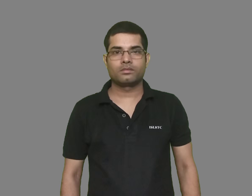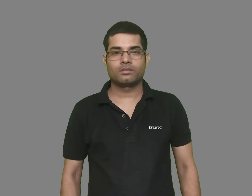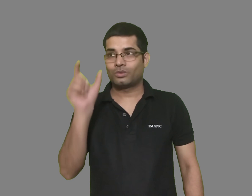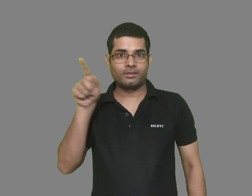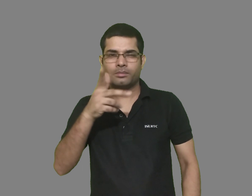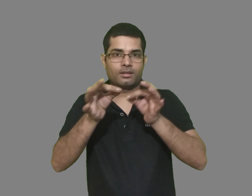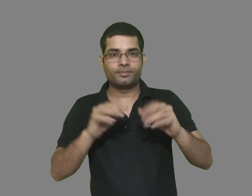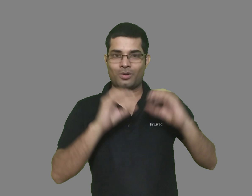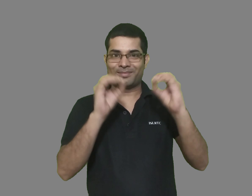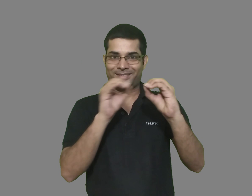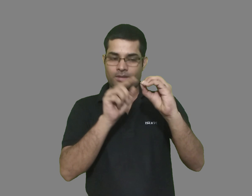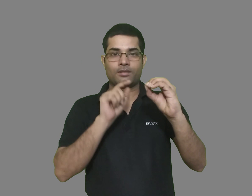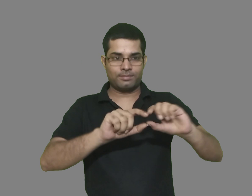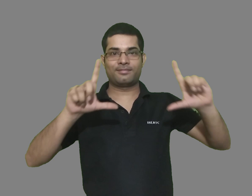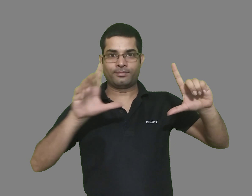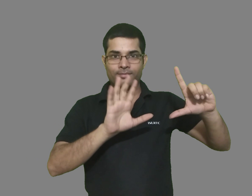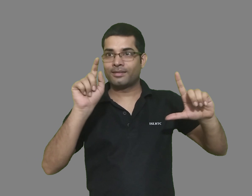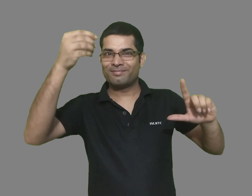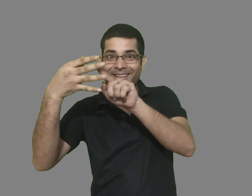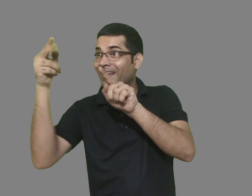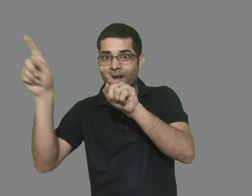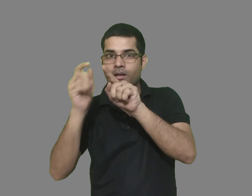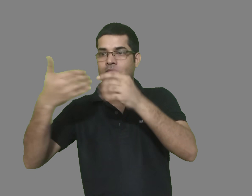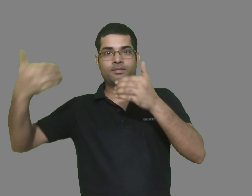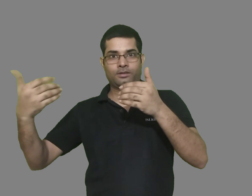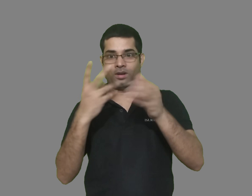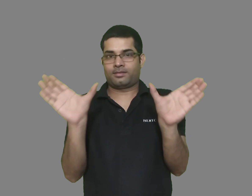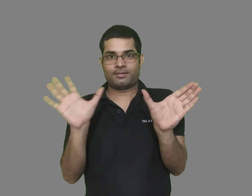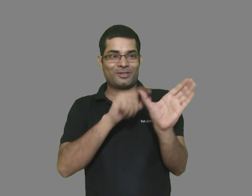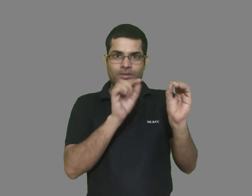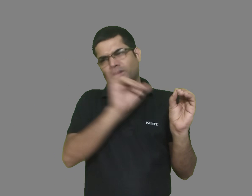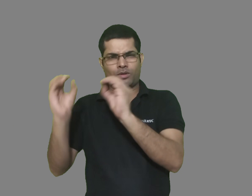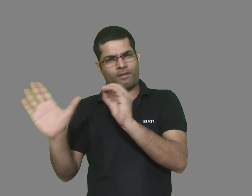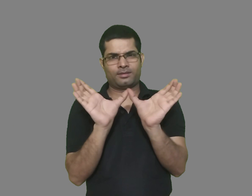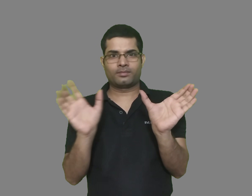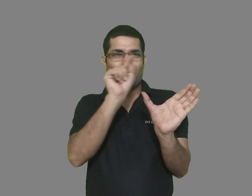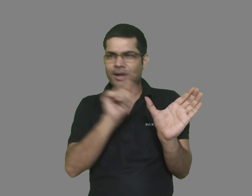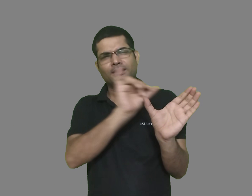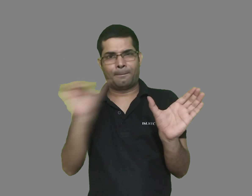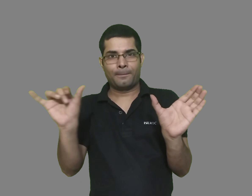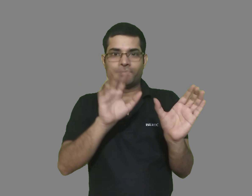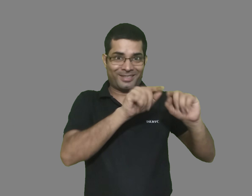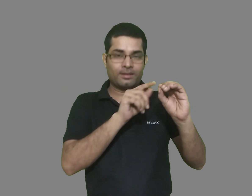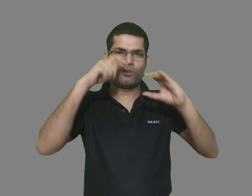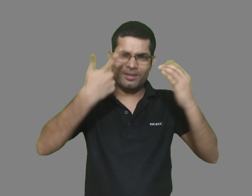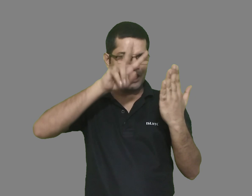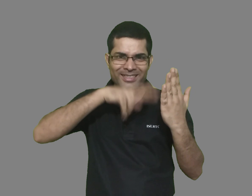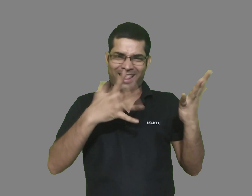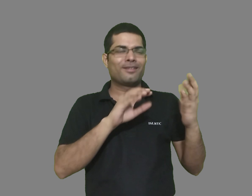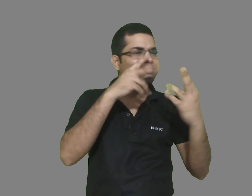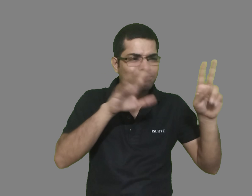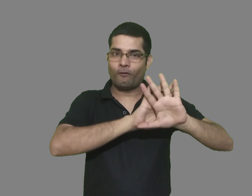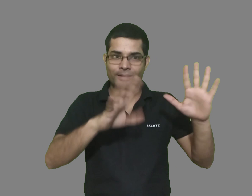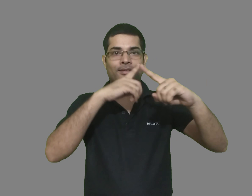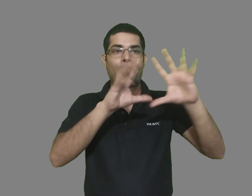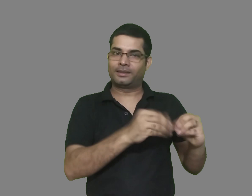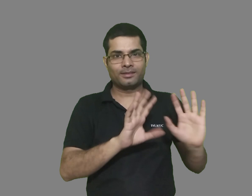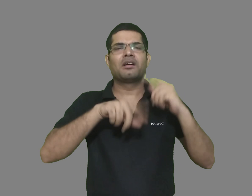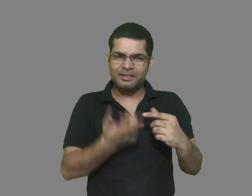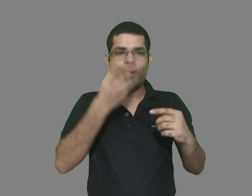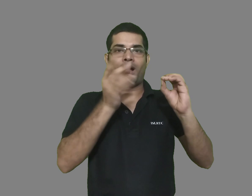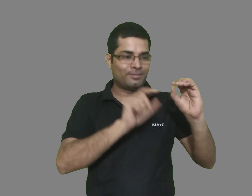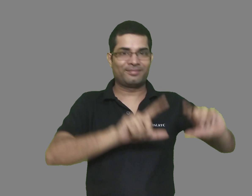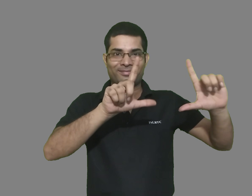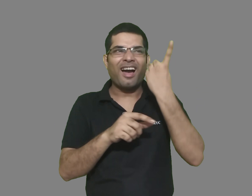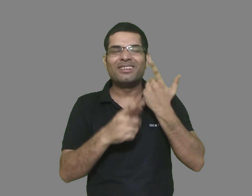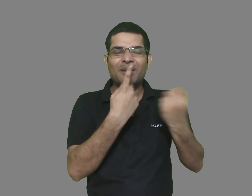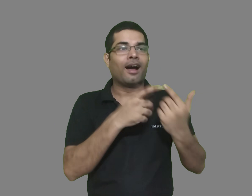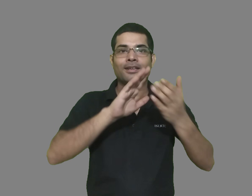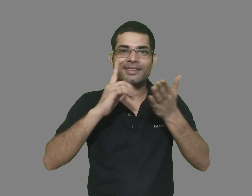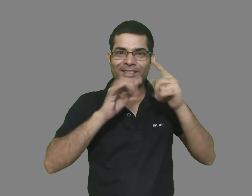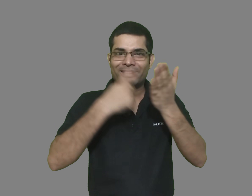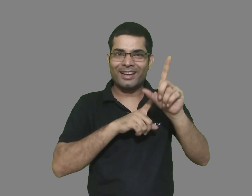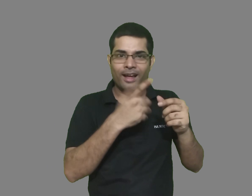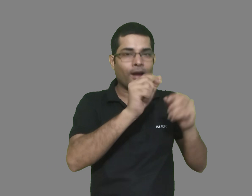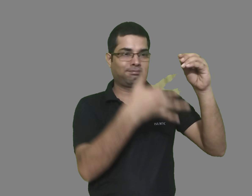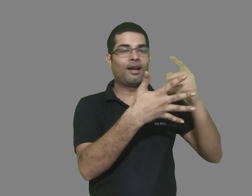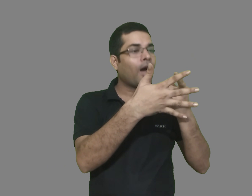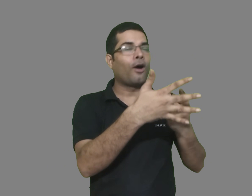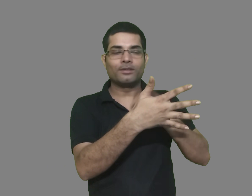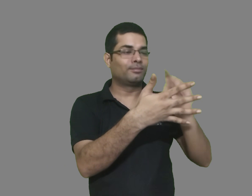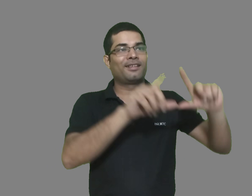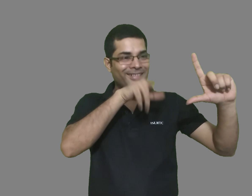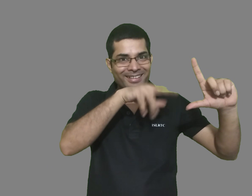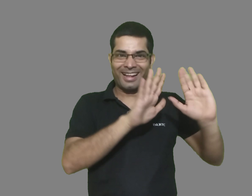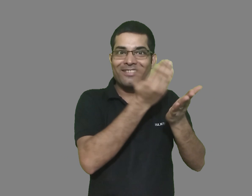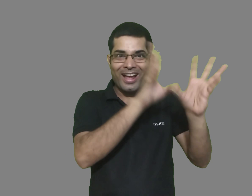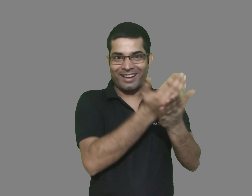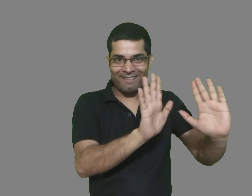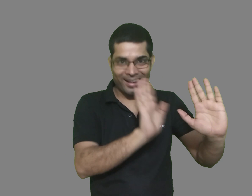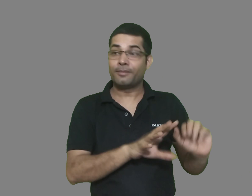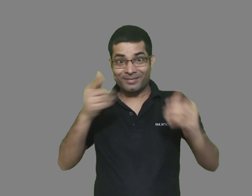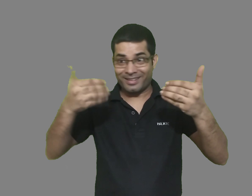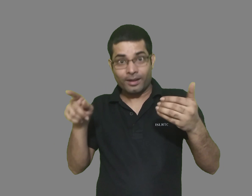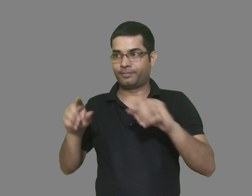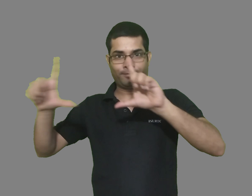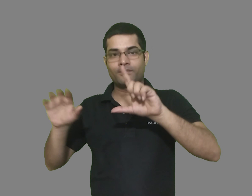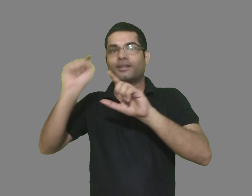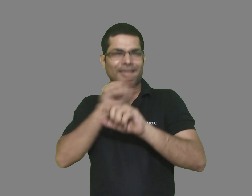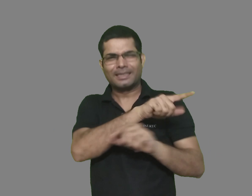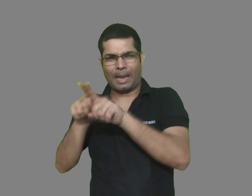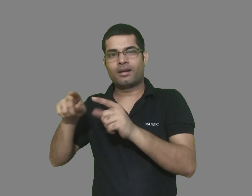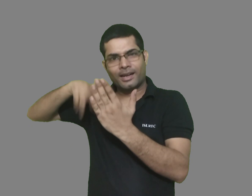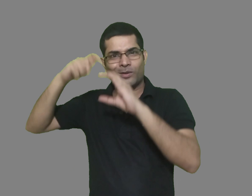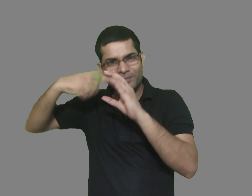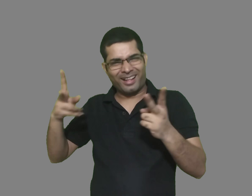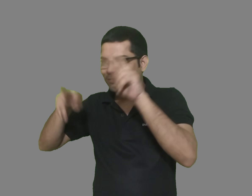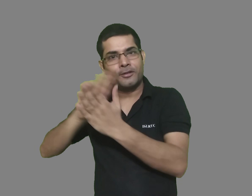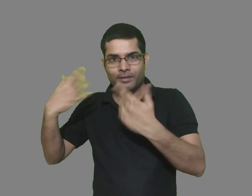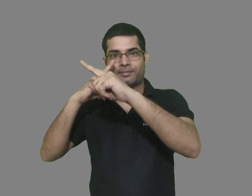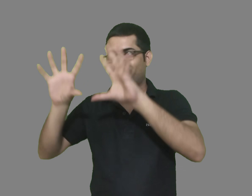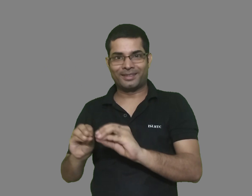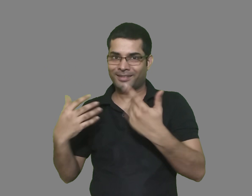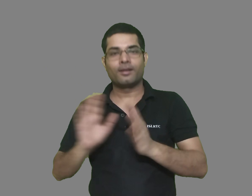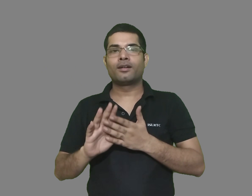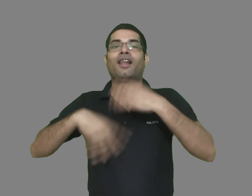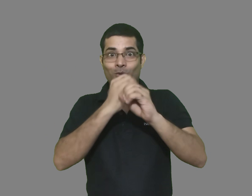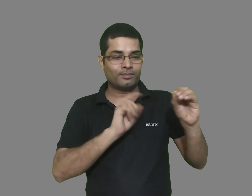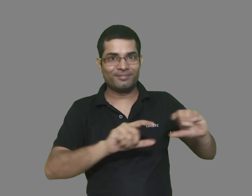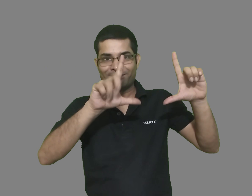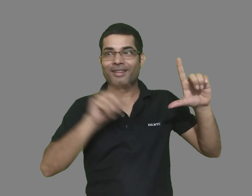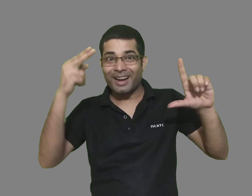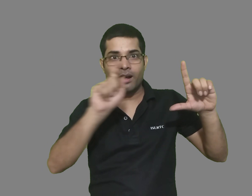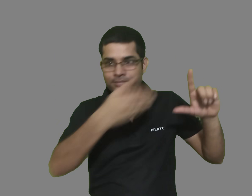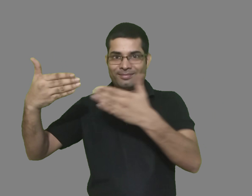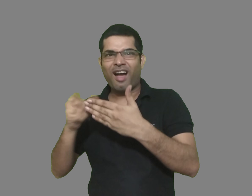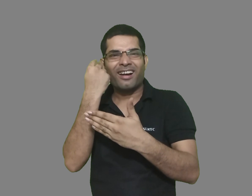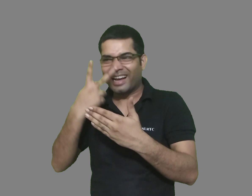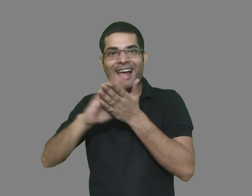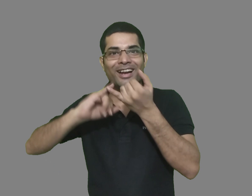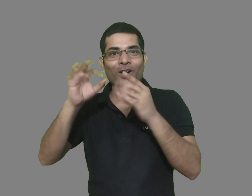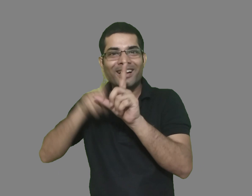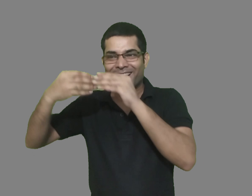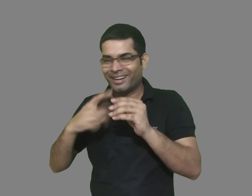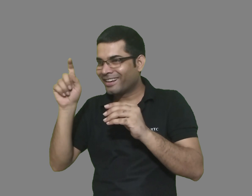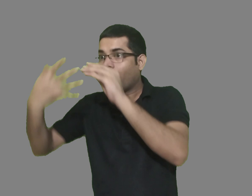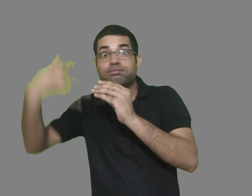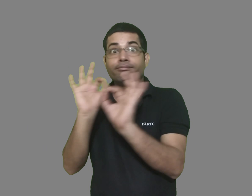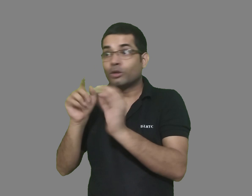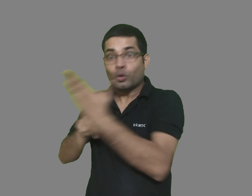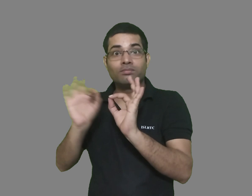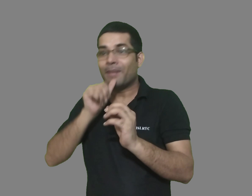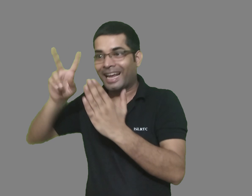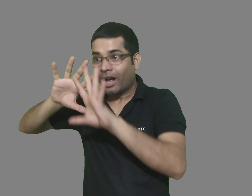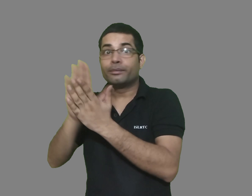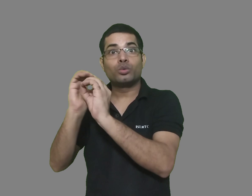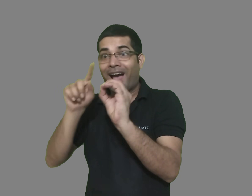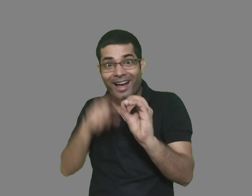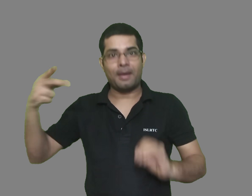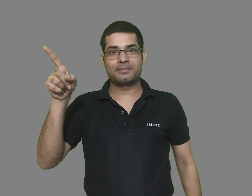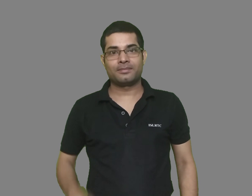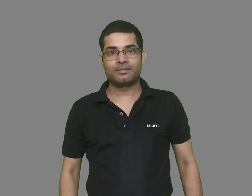Incognito Window